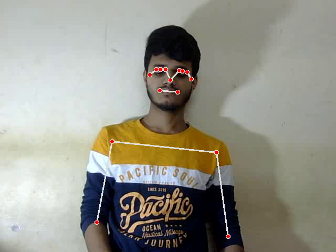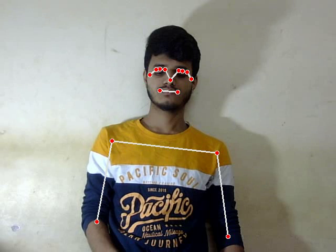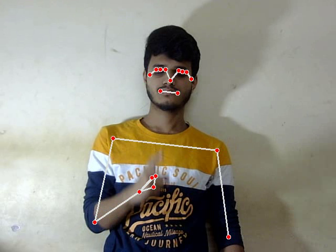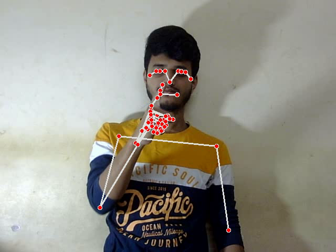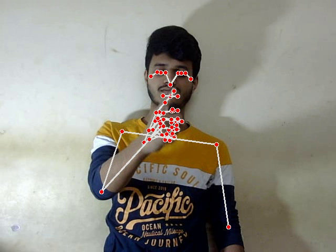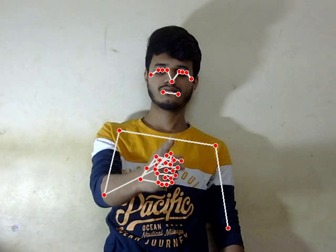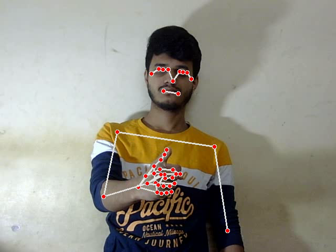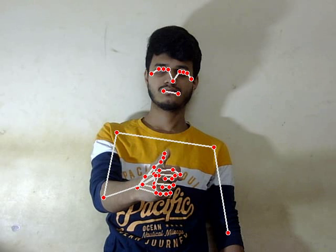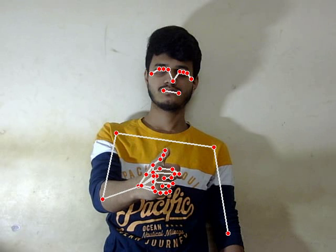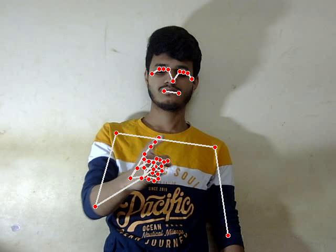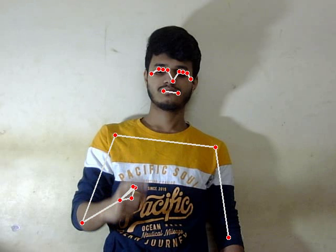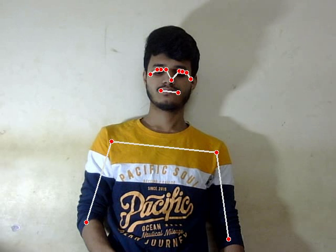you